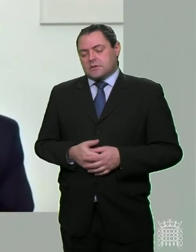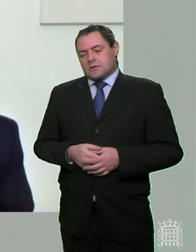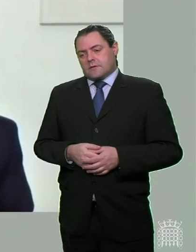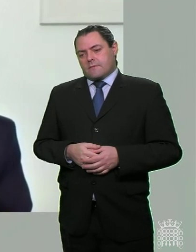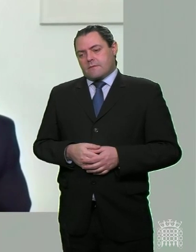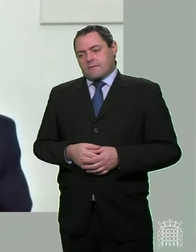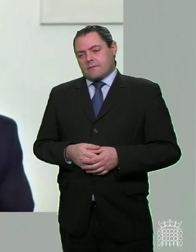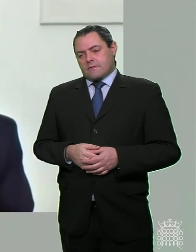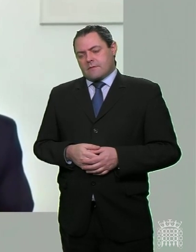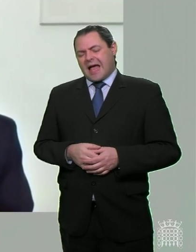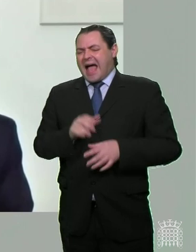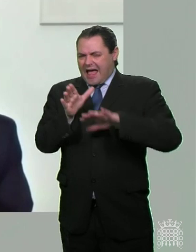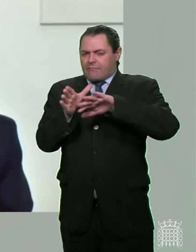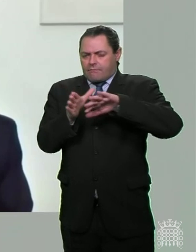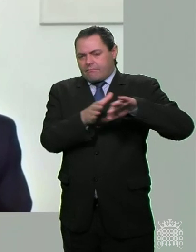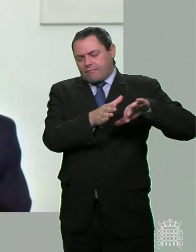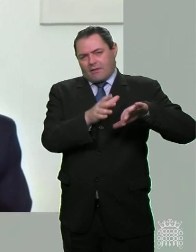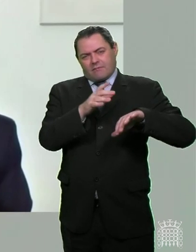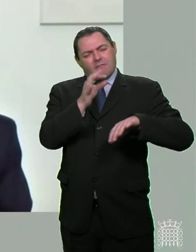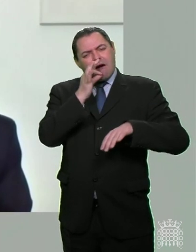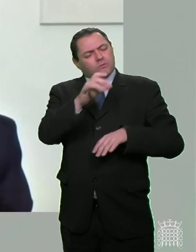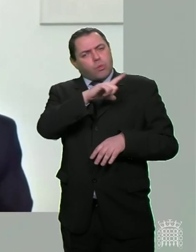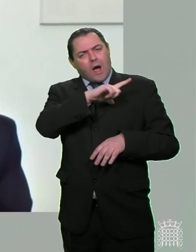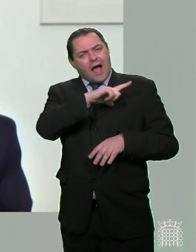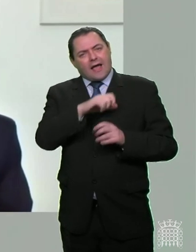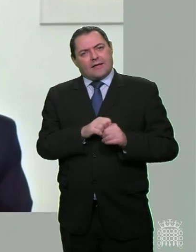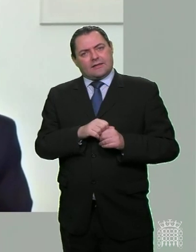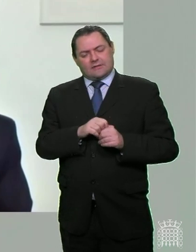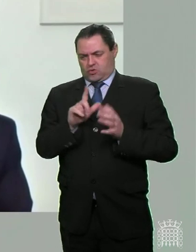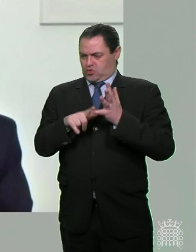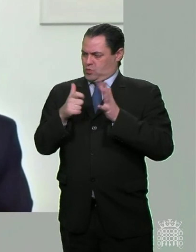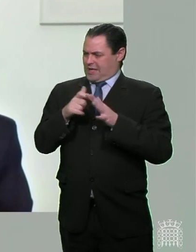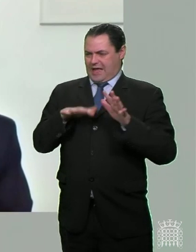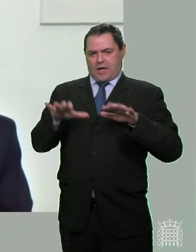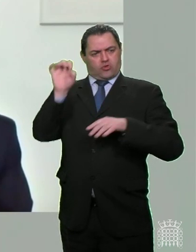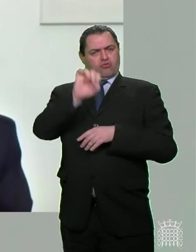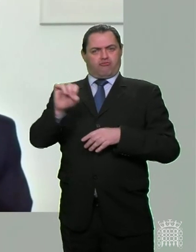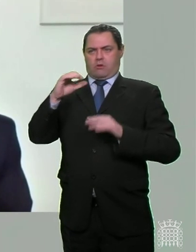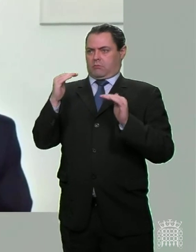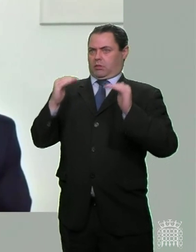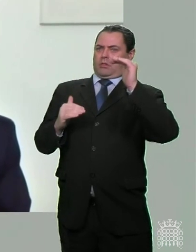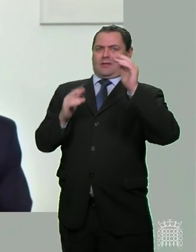The question is: why—why has the United Kingdom the highest number of deaths in Europe?